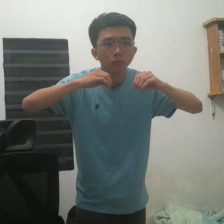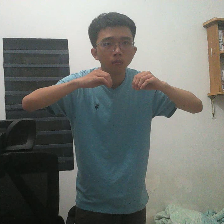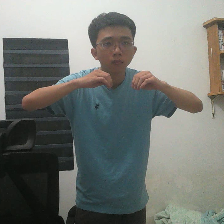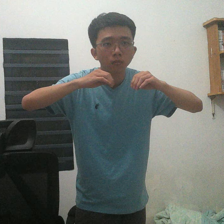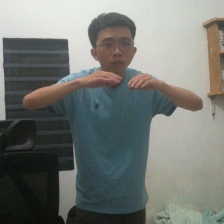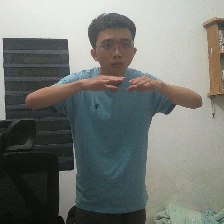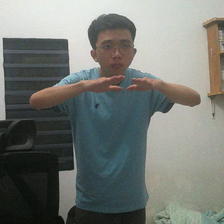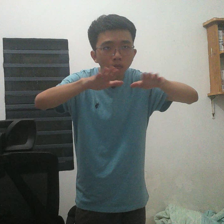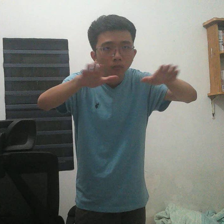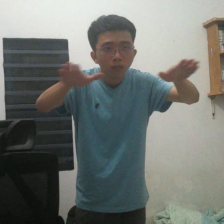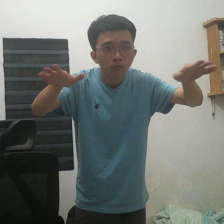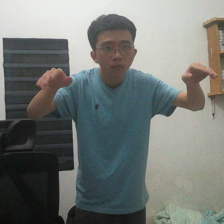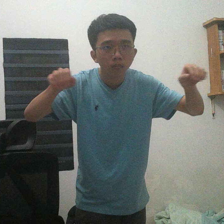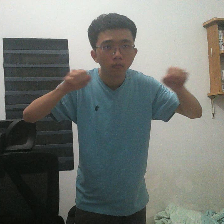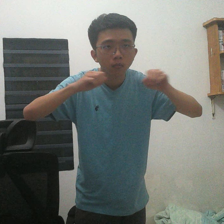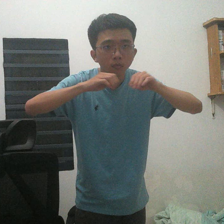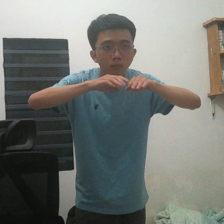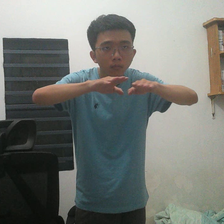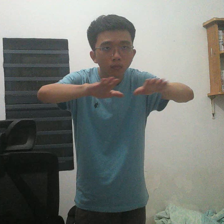boi